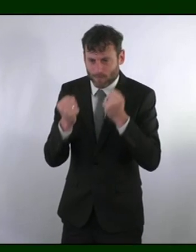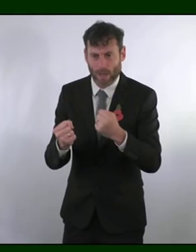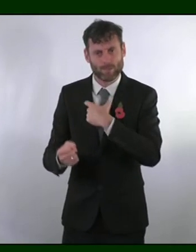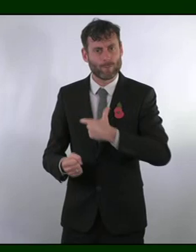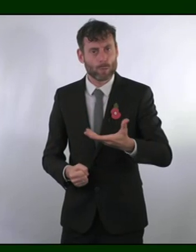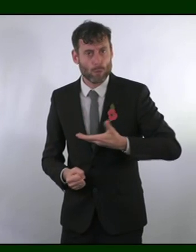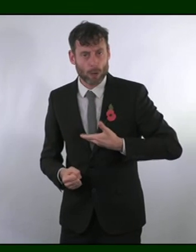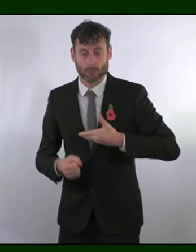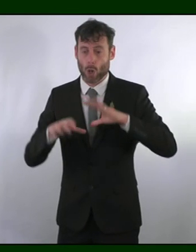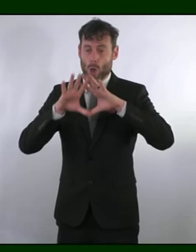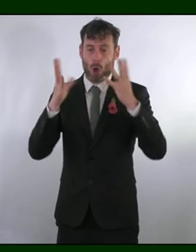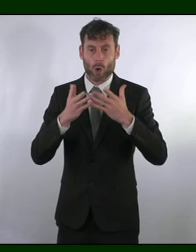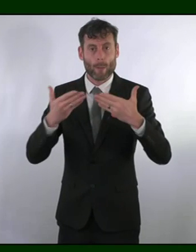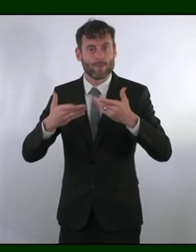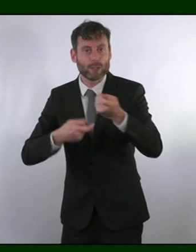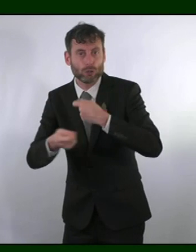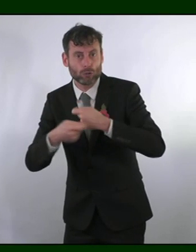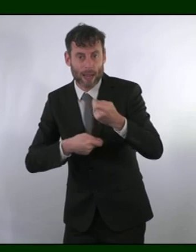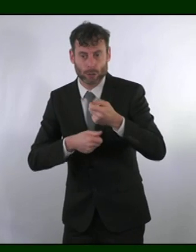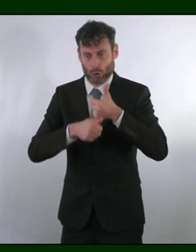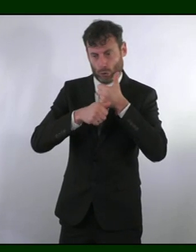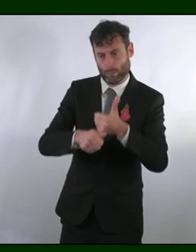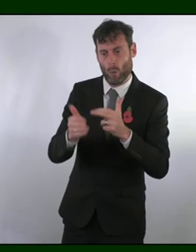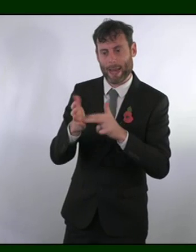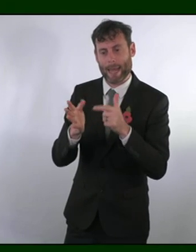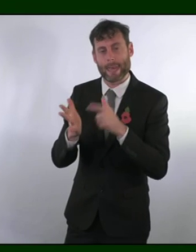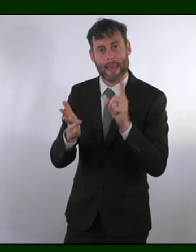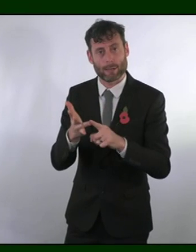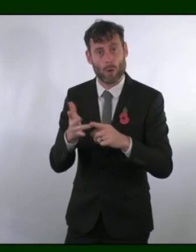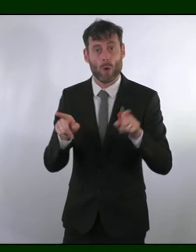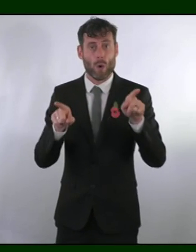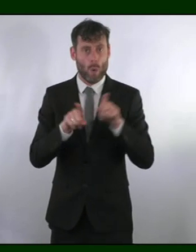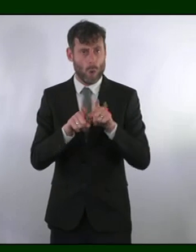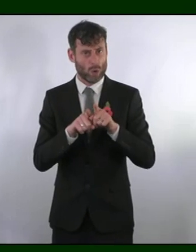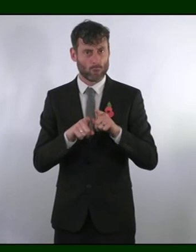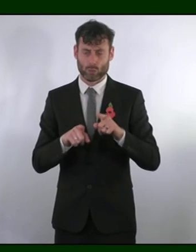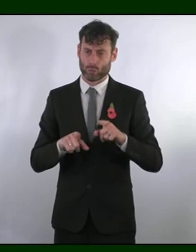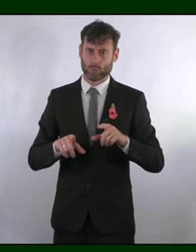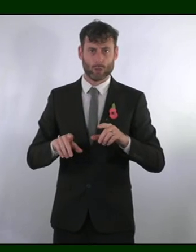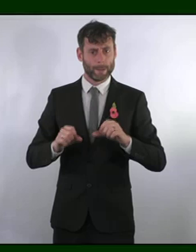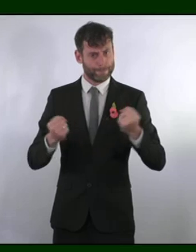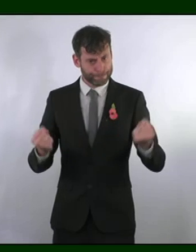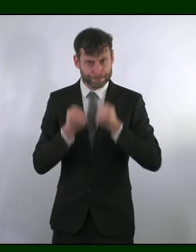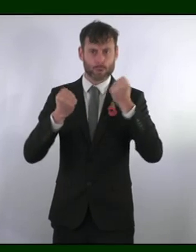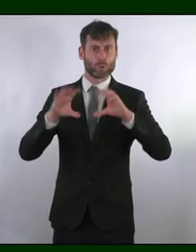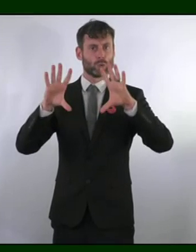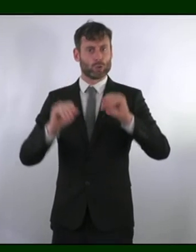trade, to stick up for NATO and to work together in the fight against climate change.